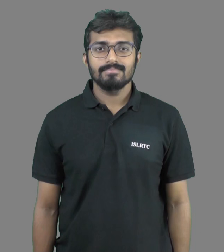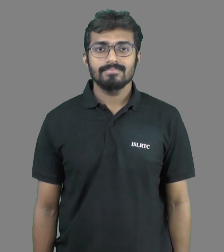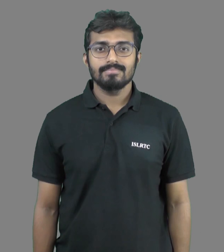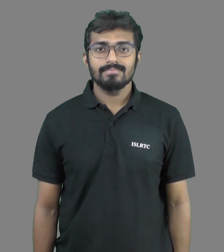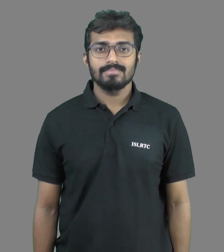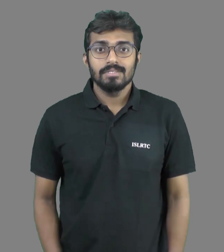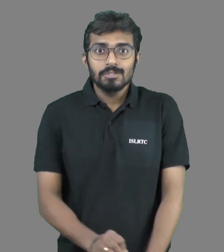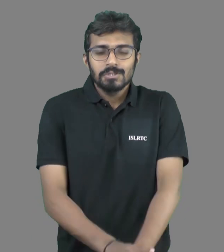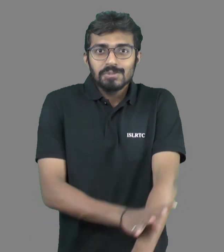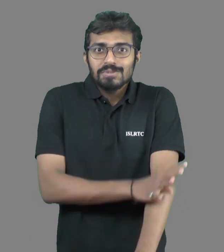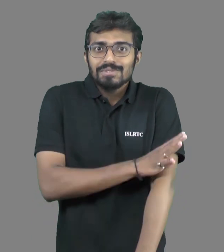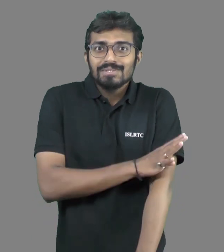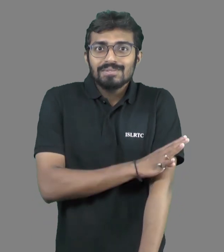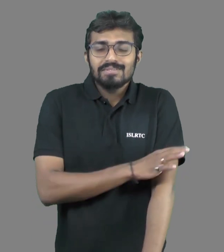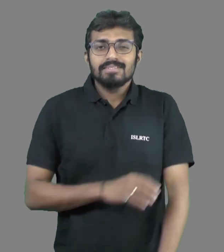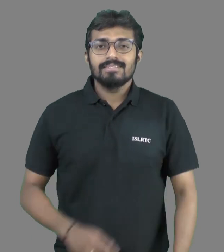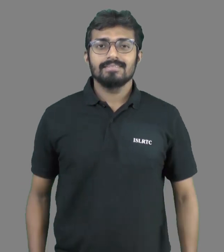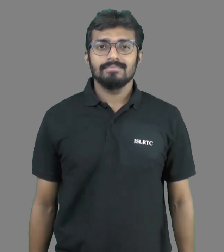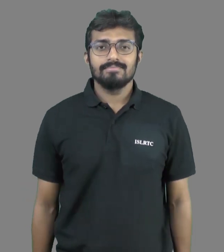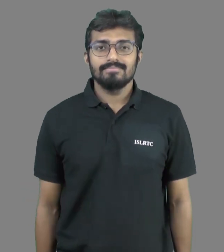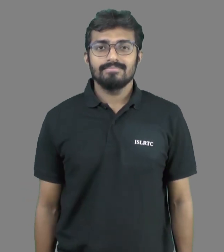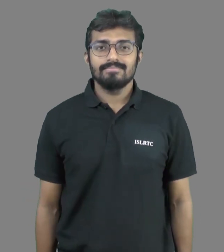Goosebumps